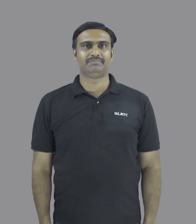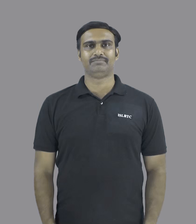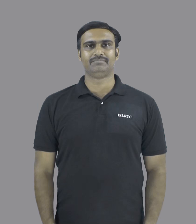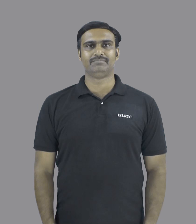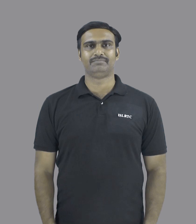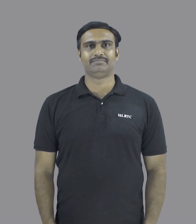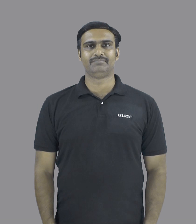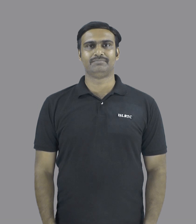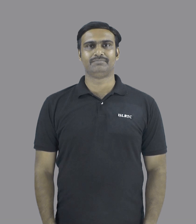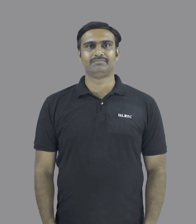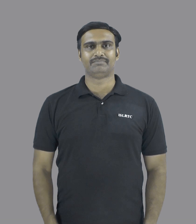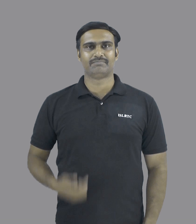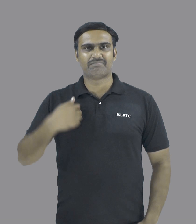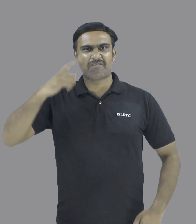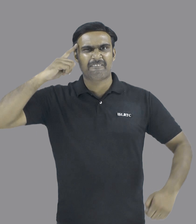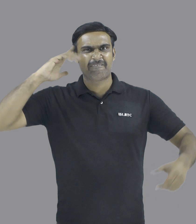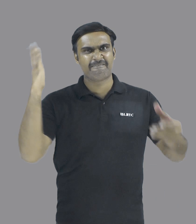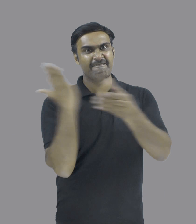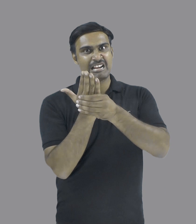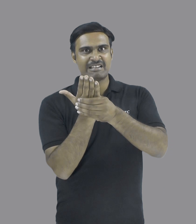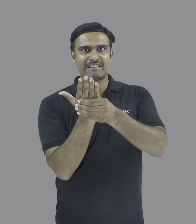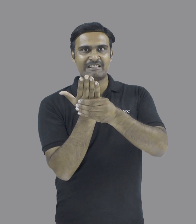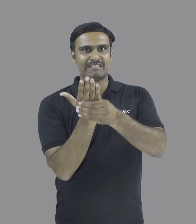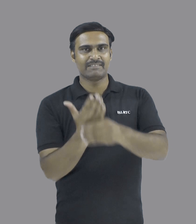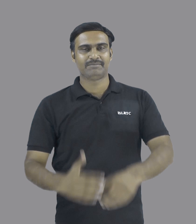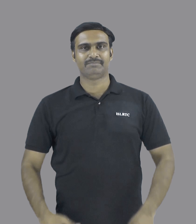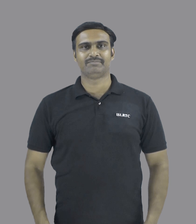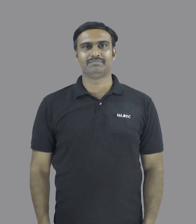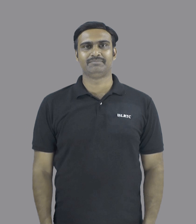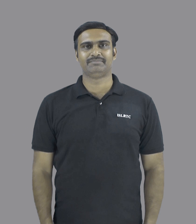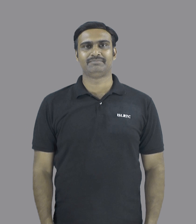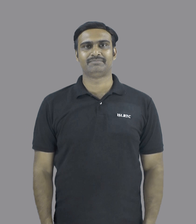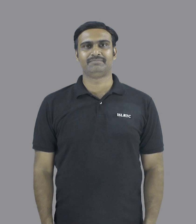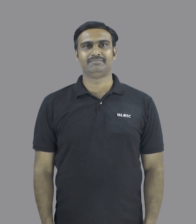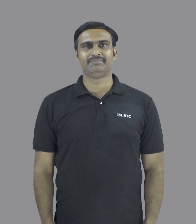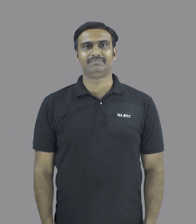Grudge